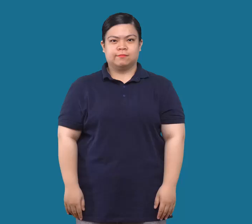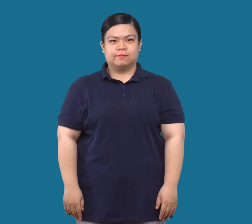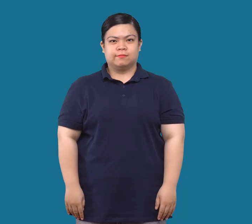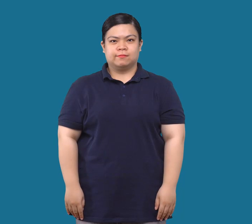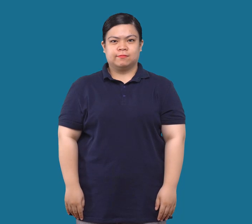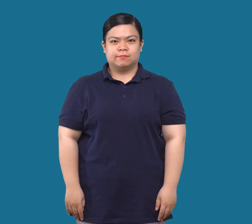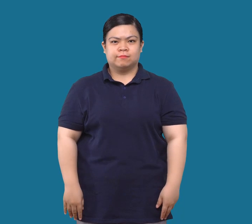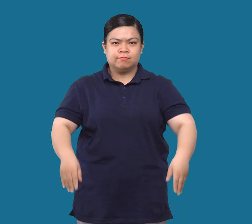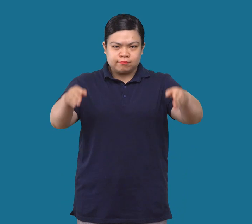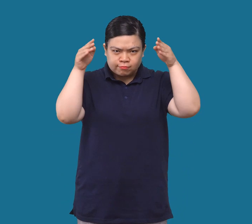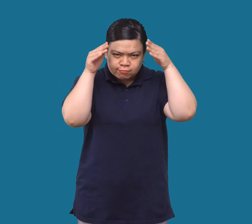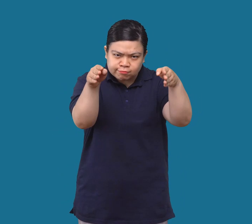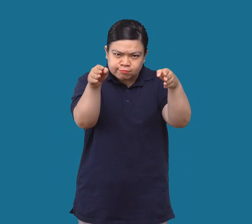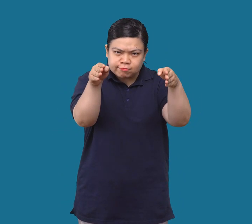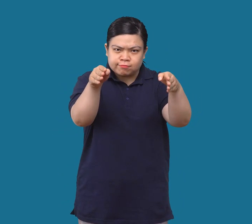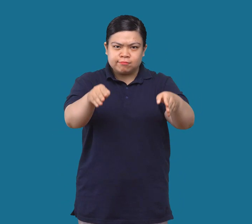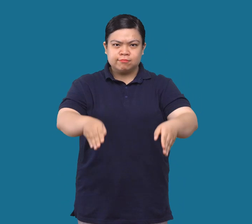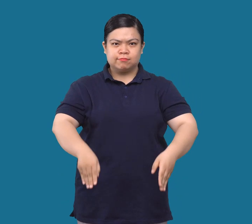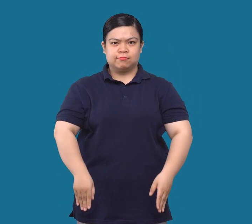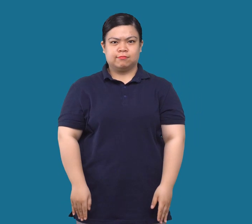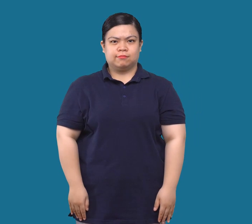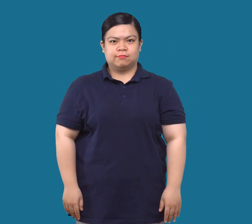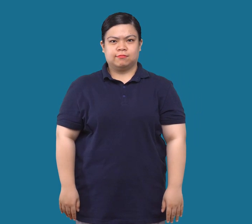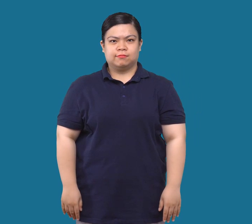tập trung